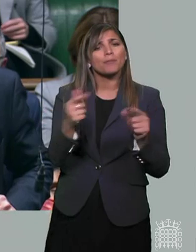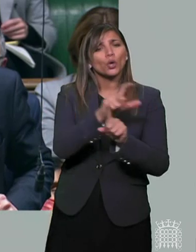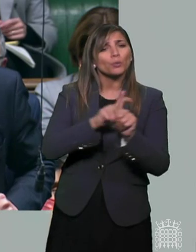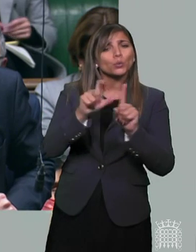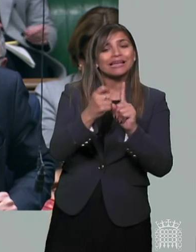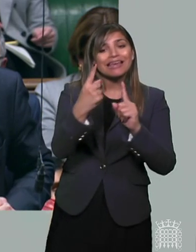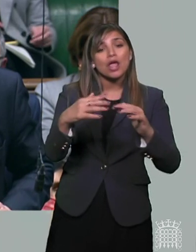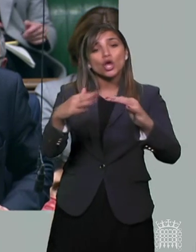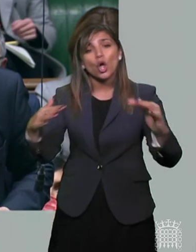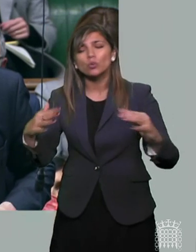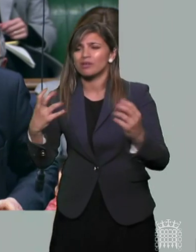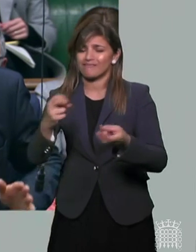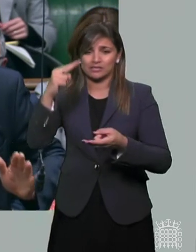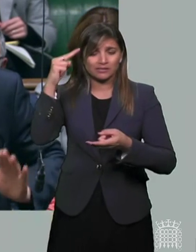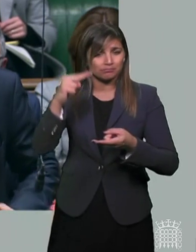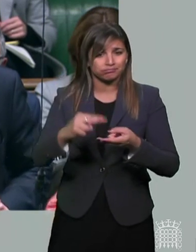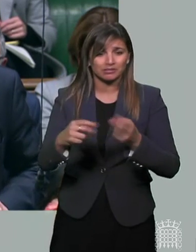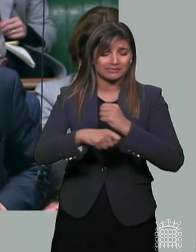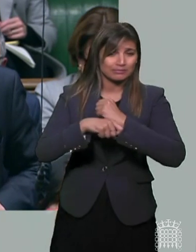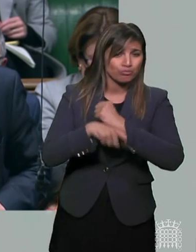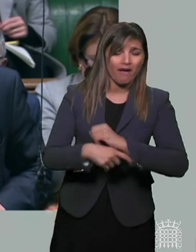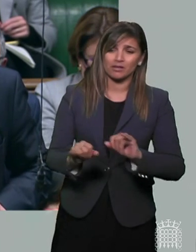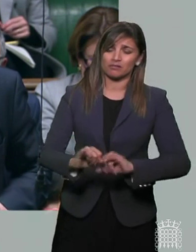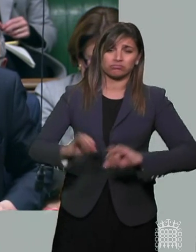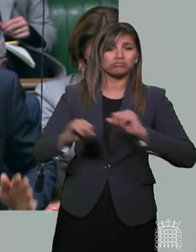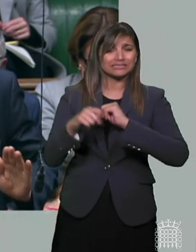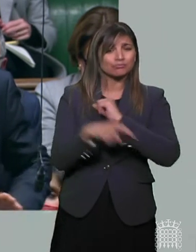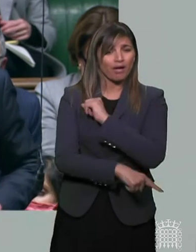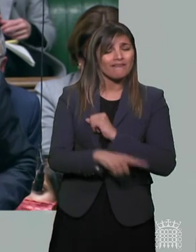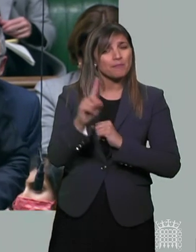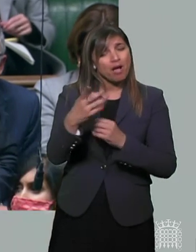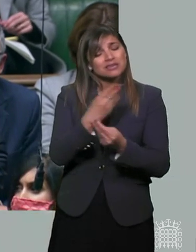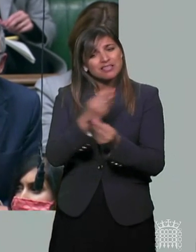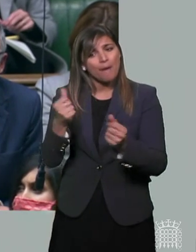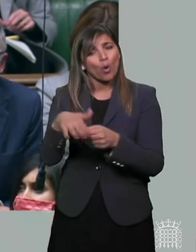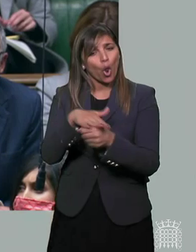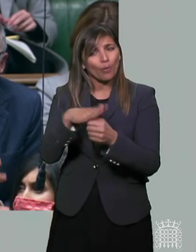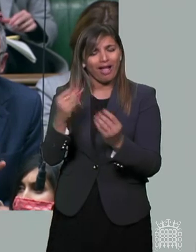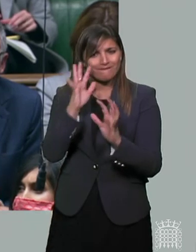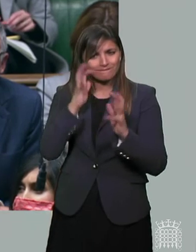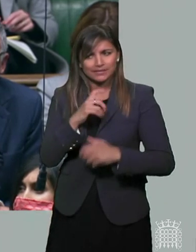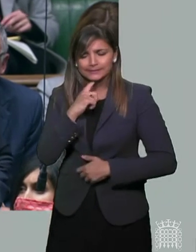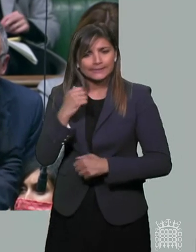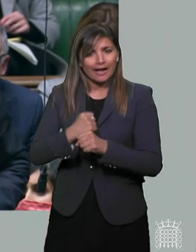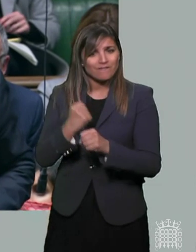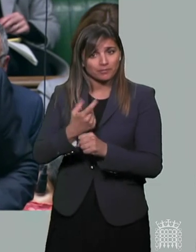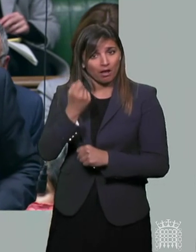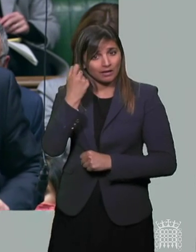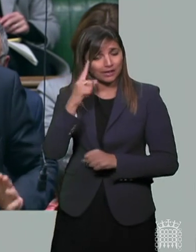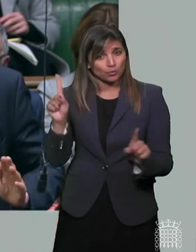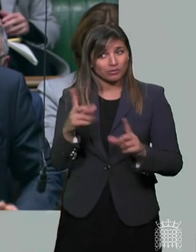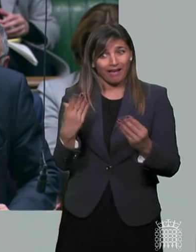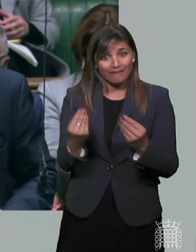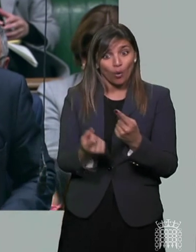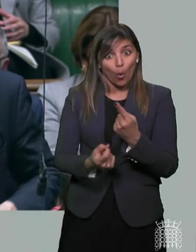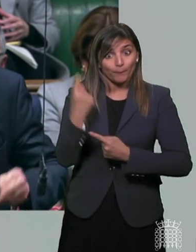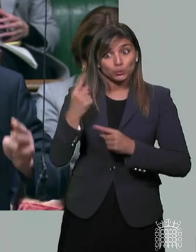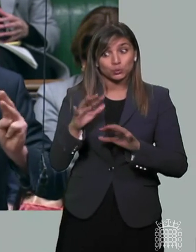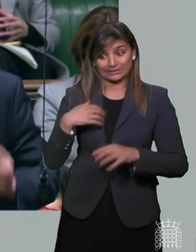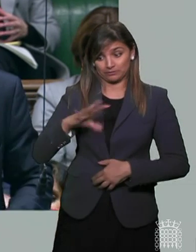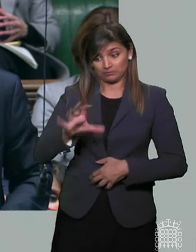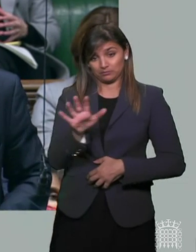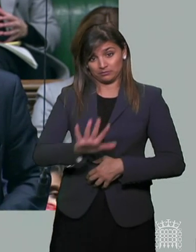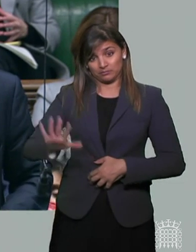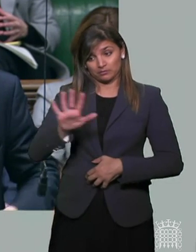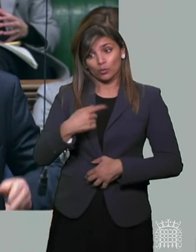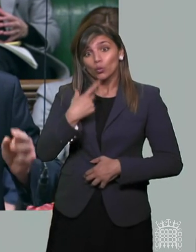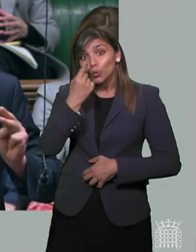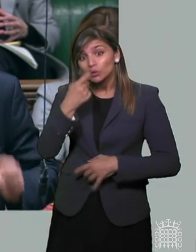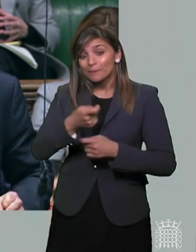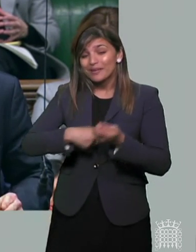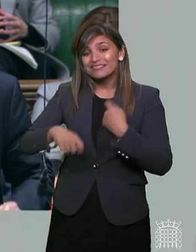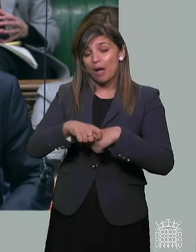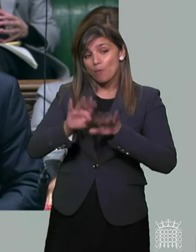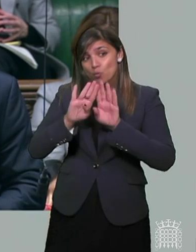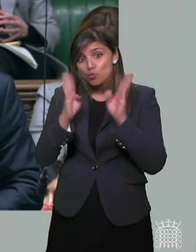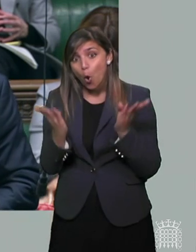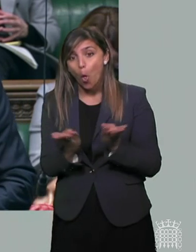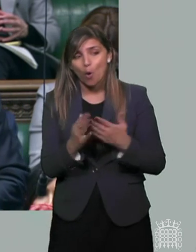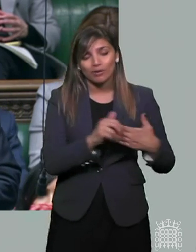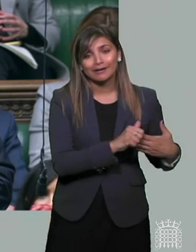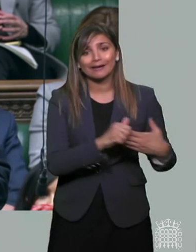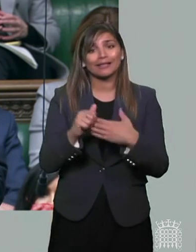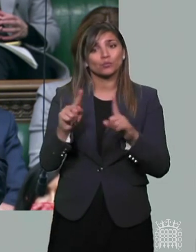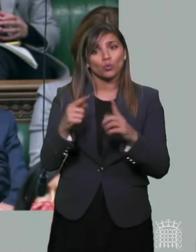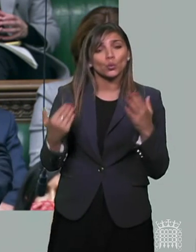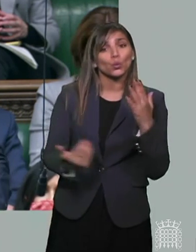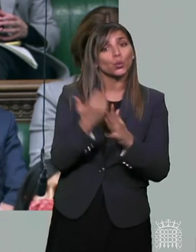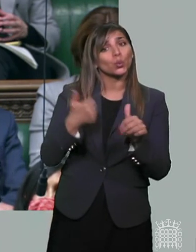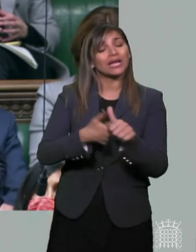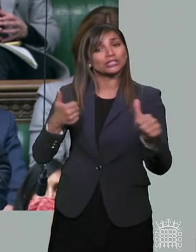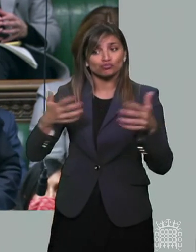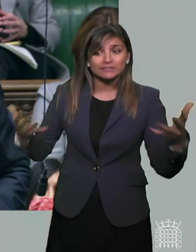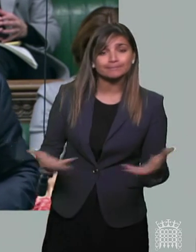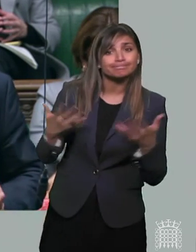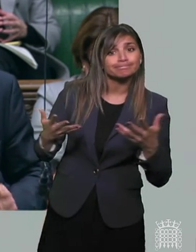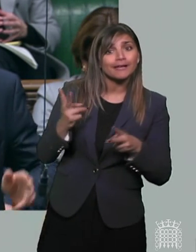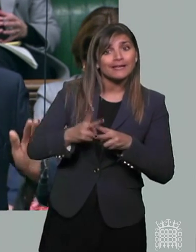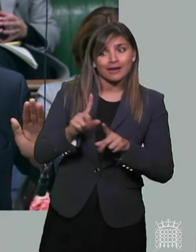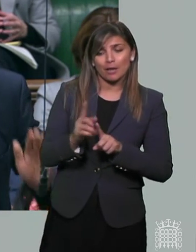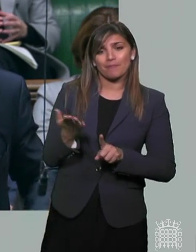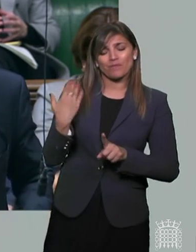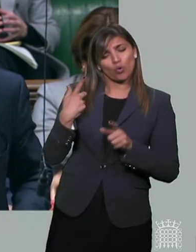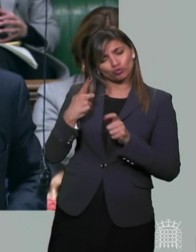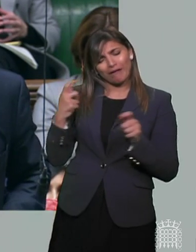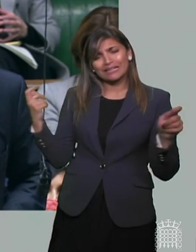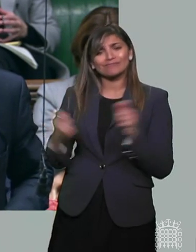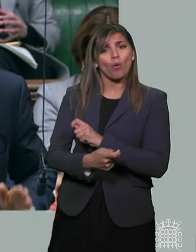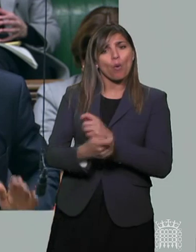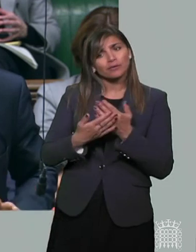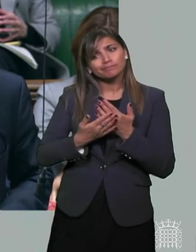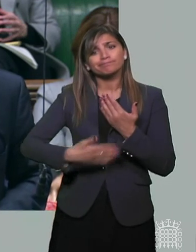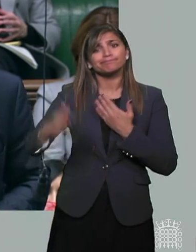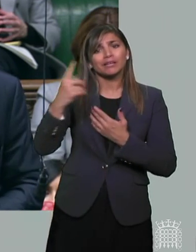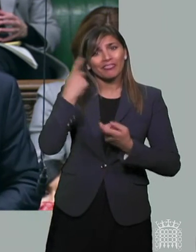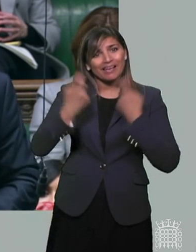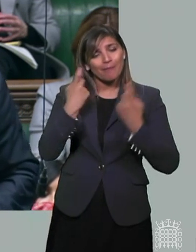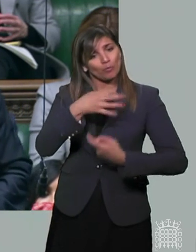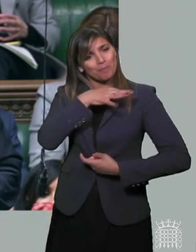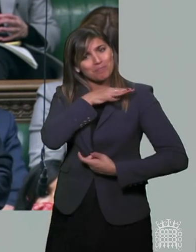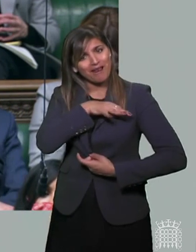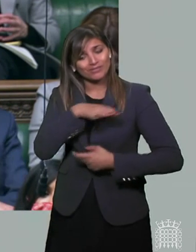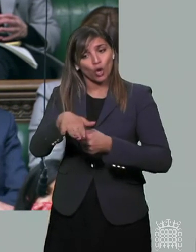I acknowledge the investment that has been made, but there is a concern locally that the Government are yet to comprehend the scale of the opportunity that our region has to be a global exemplar in new and revitalised industries, and in doing so to bring transformative and long-term benefits to local people.